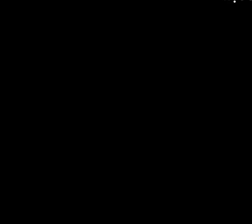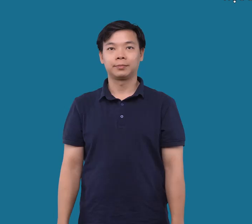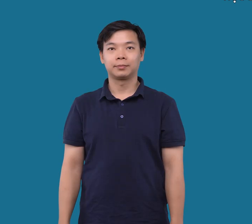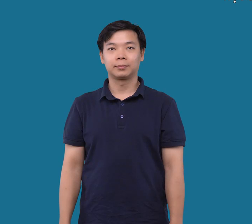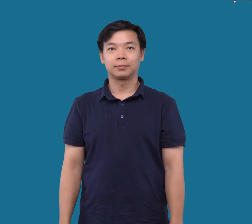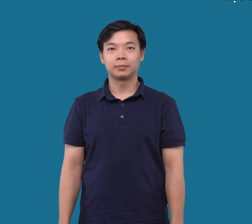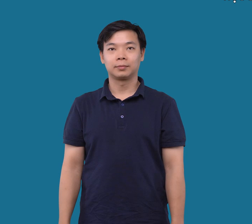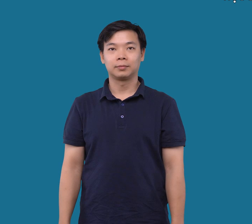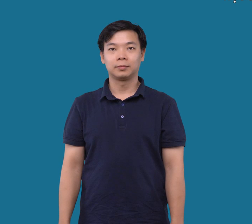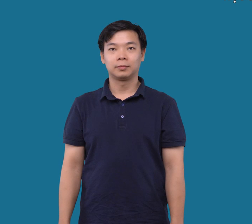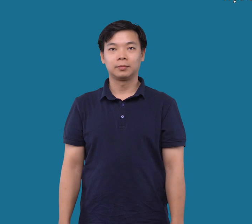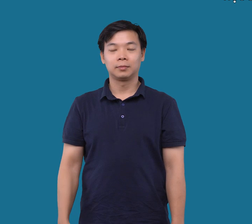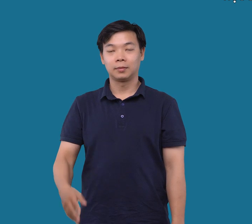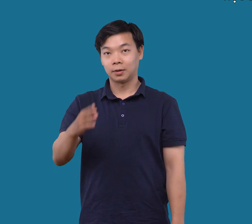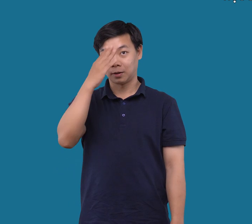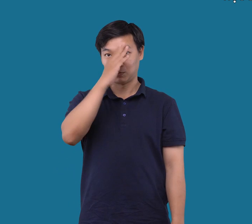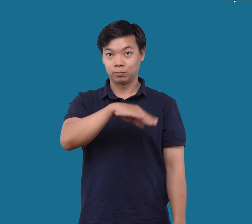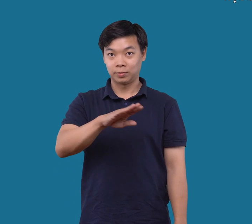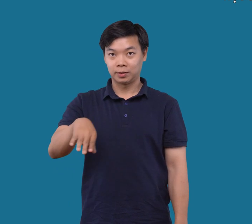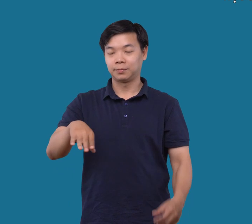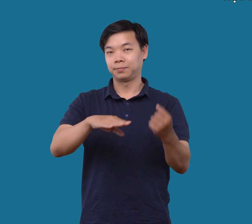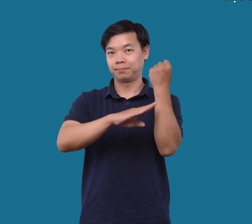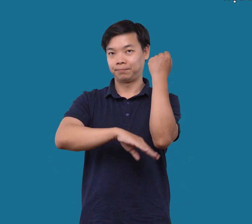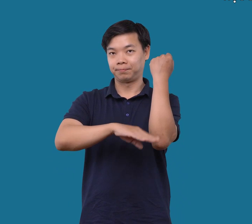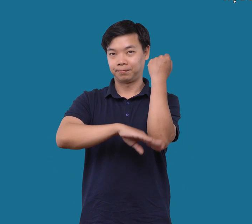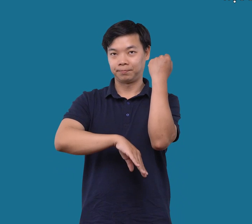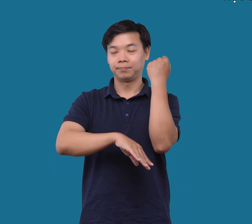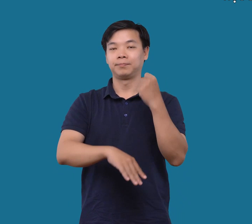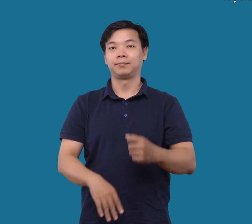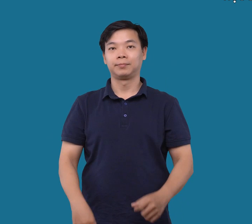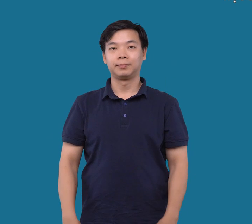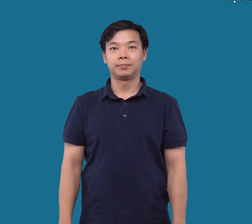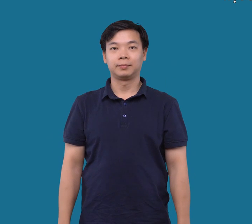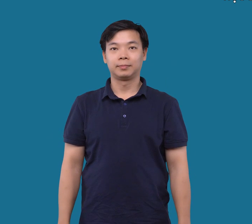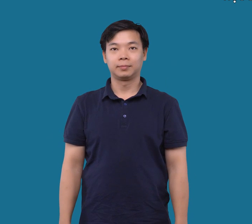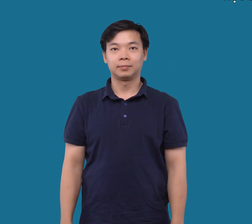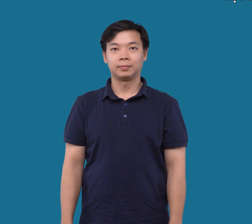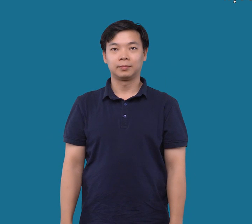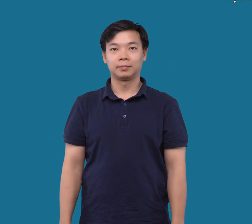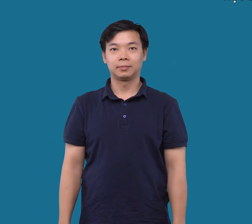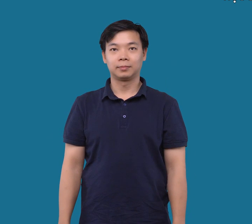học sinh Miền Nam